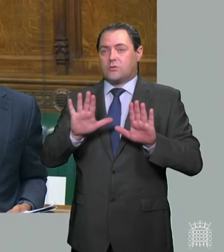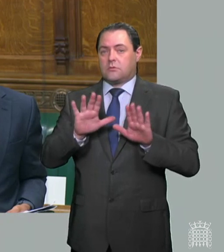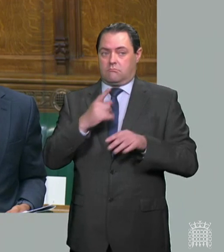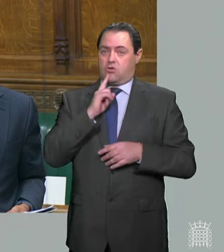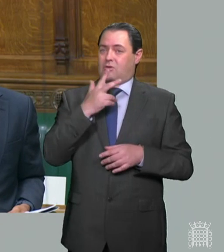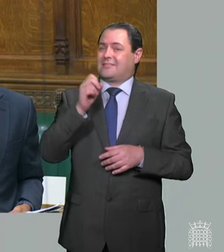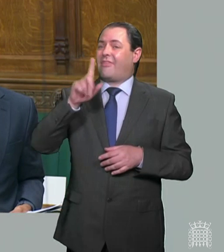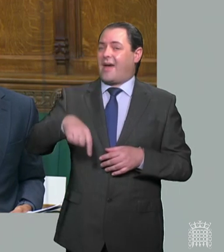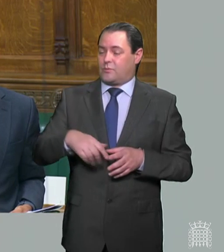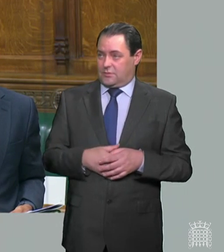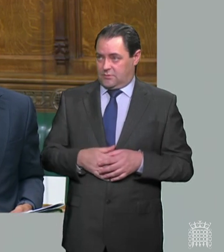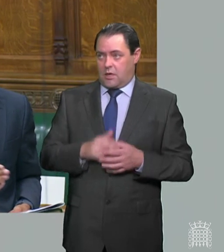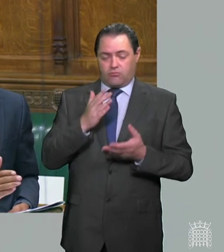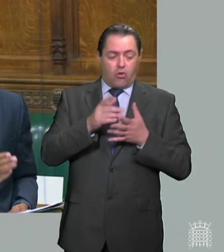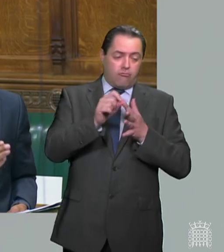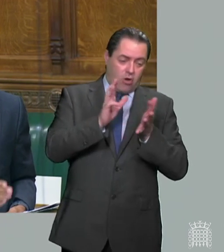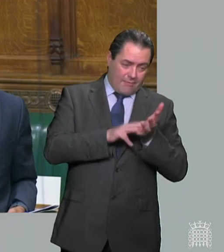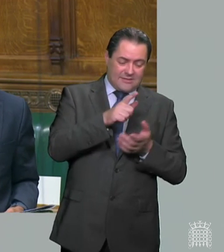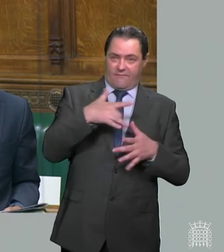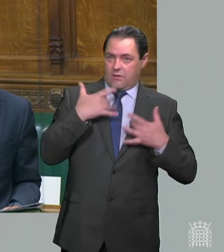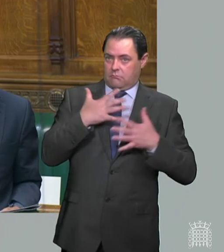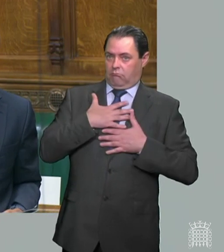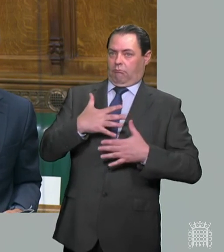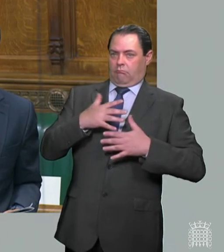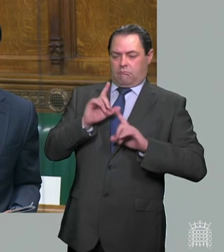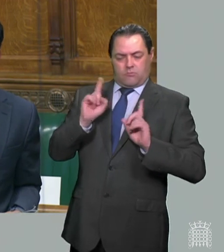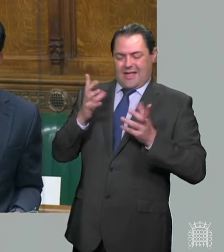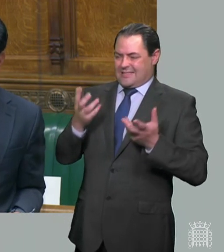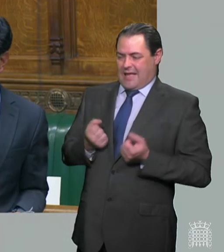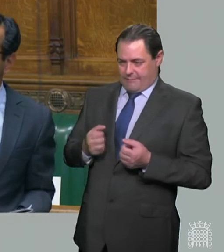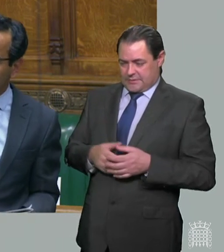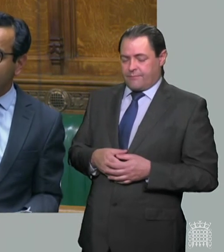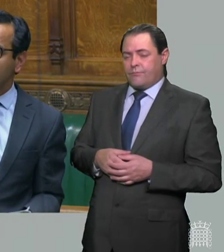I am sure that the Prime Minister and everyone in the House find that completely unacceptable.